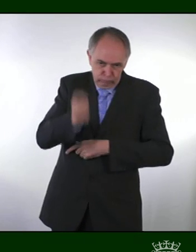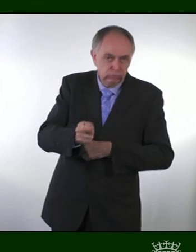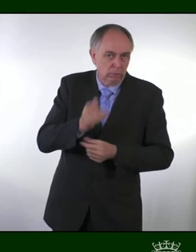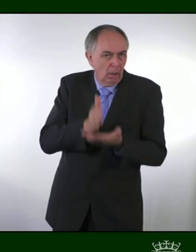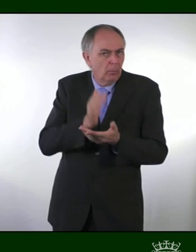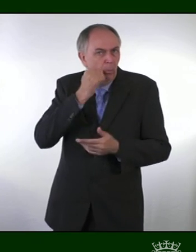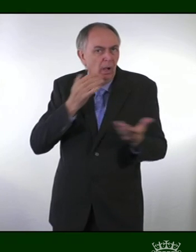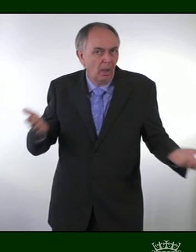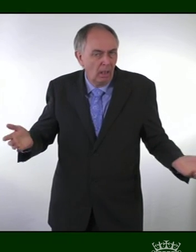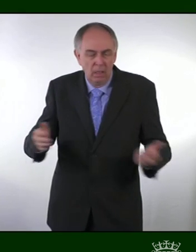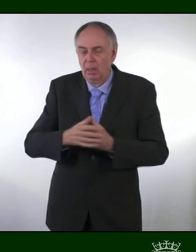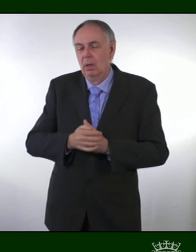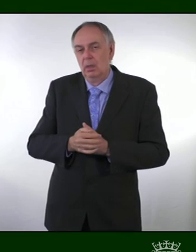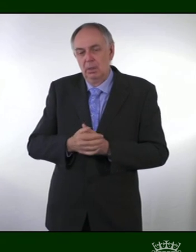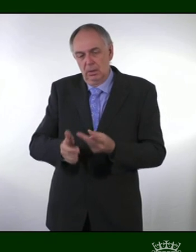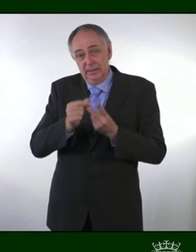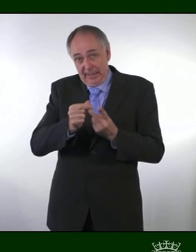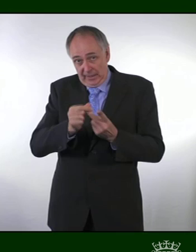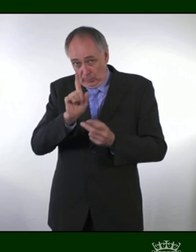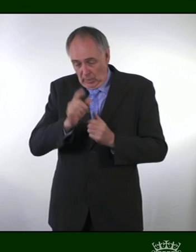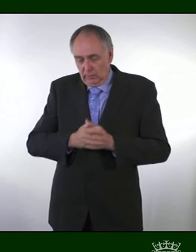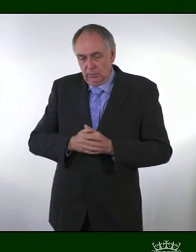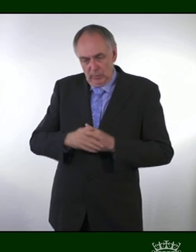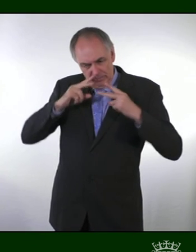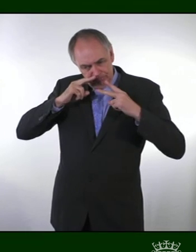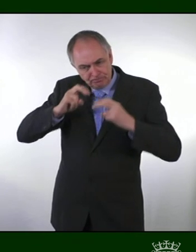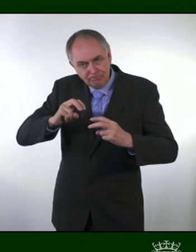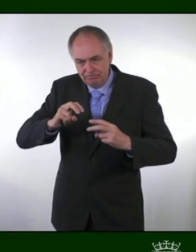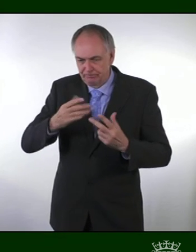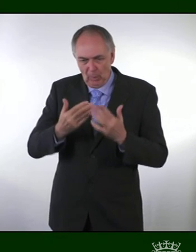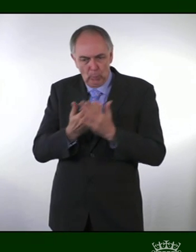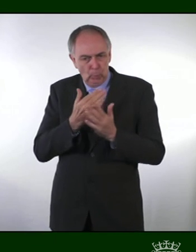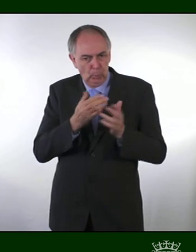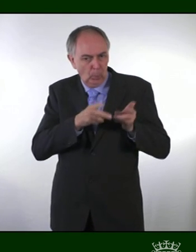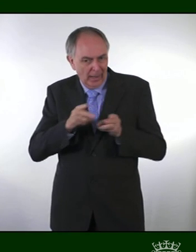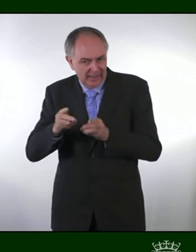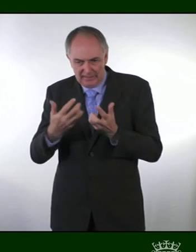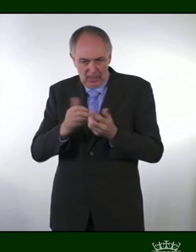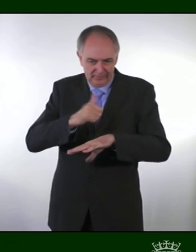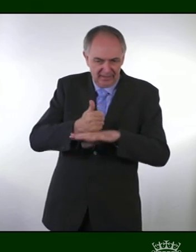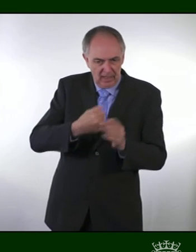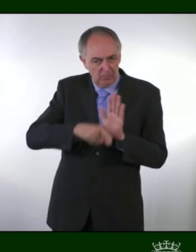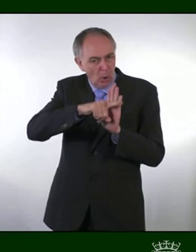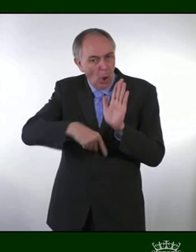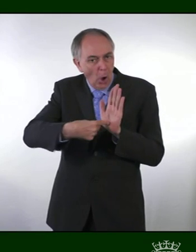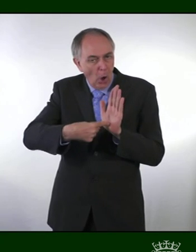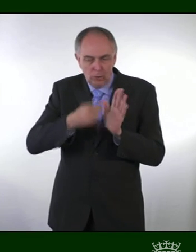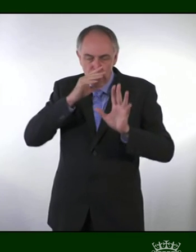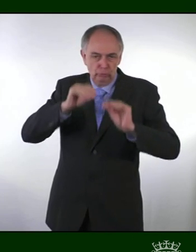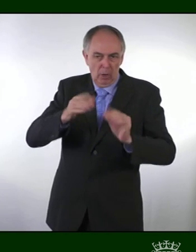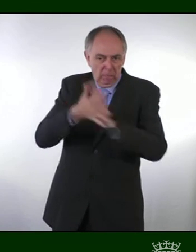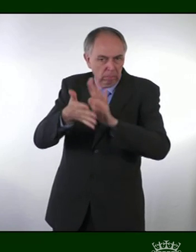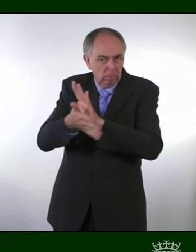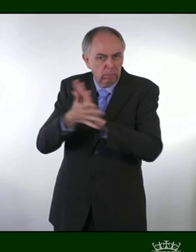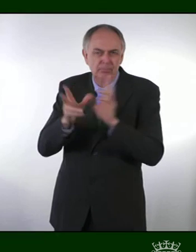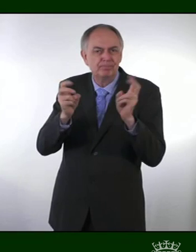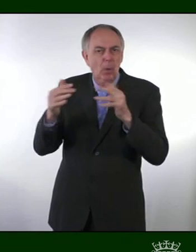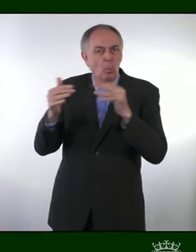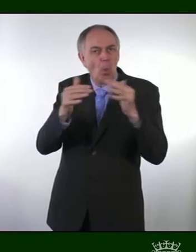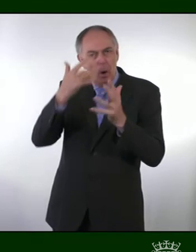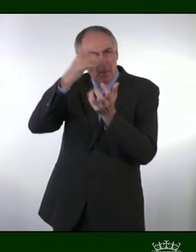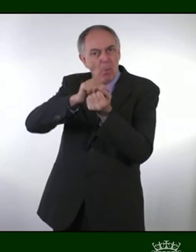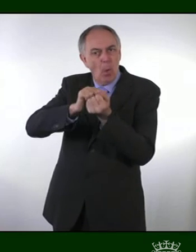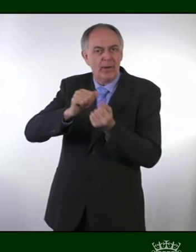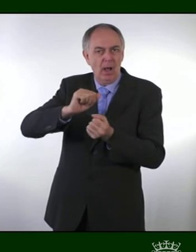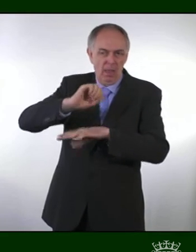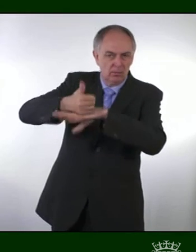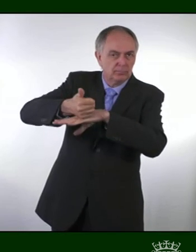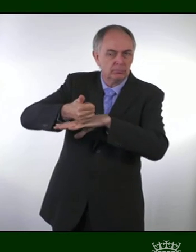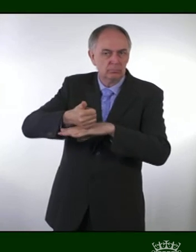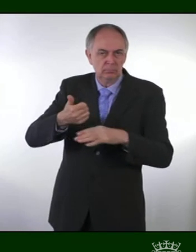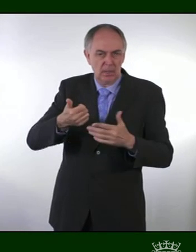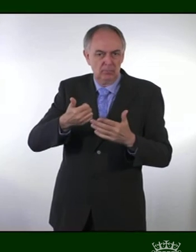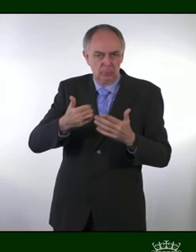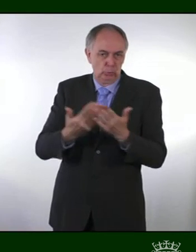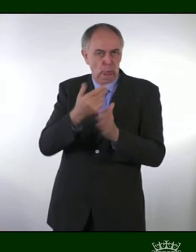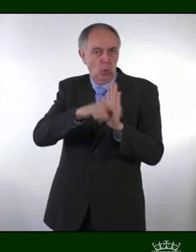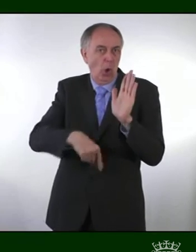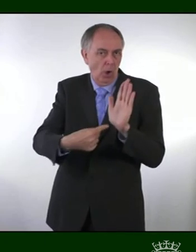I can also confirm that we are looking at new ways in which we may legislate against vandalism of war memorials.